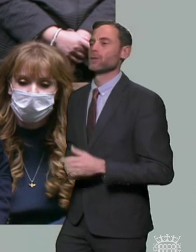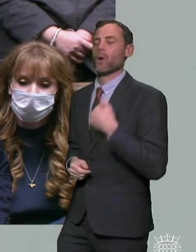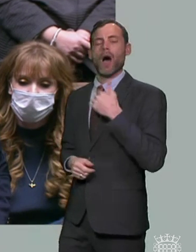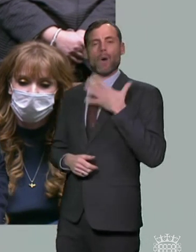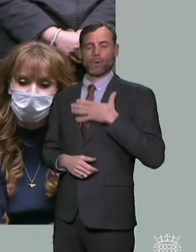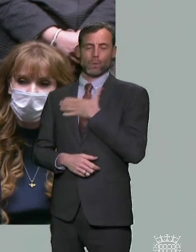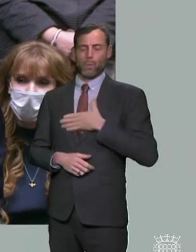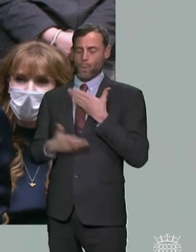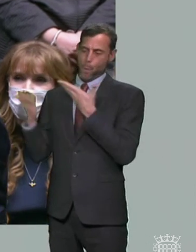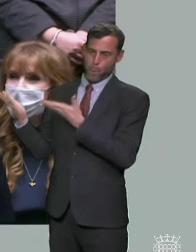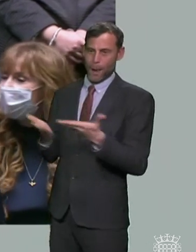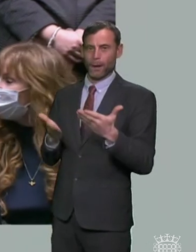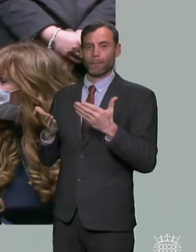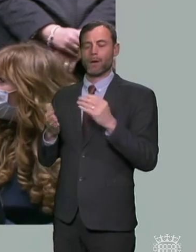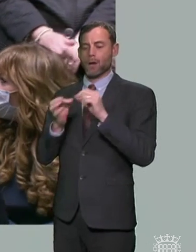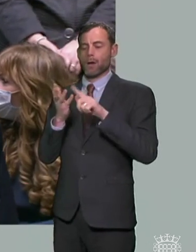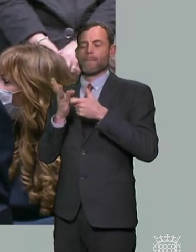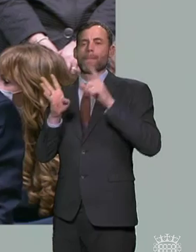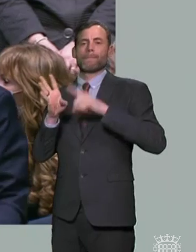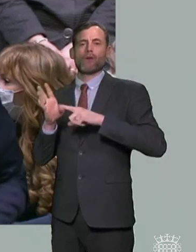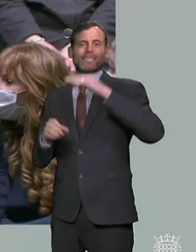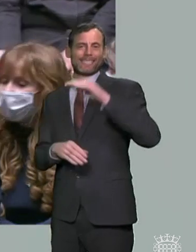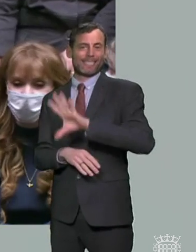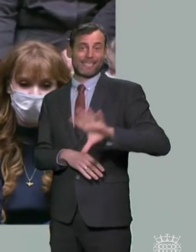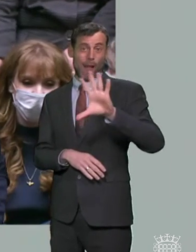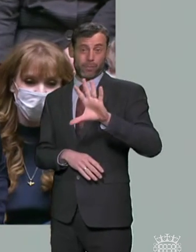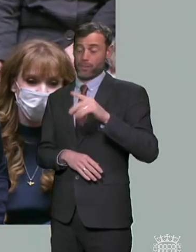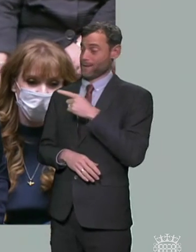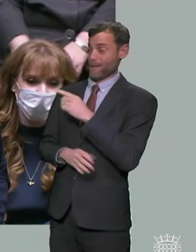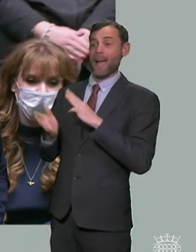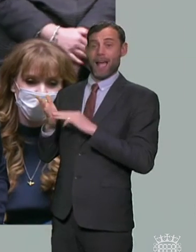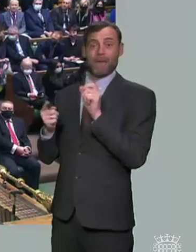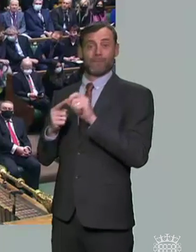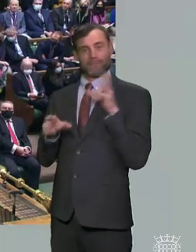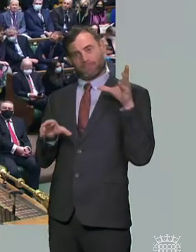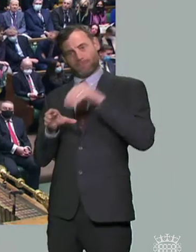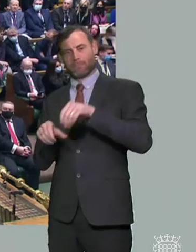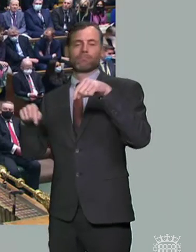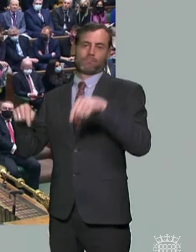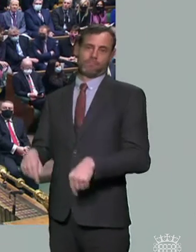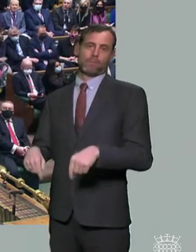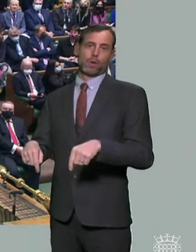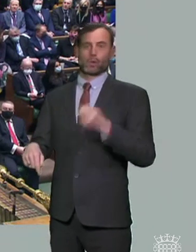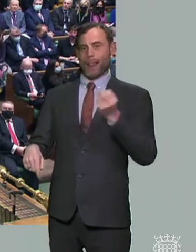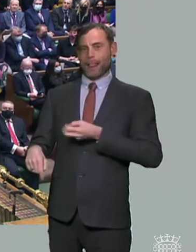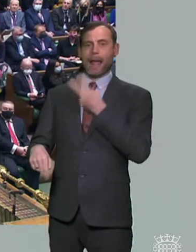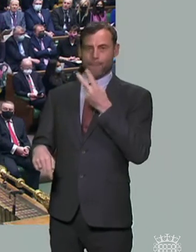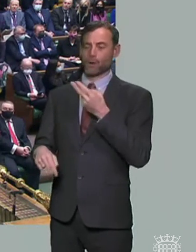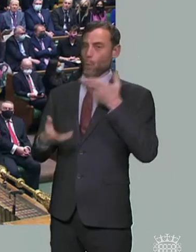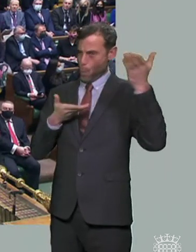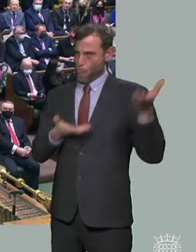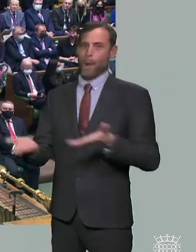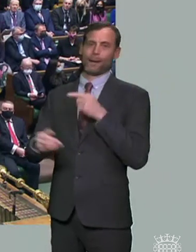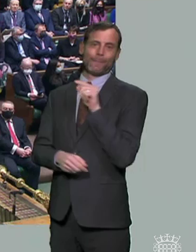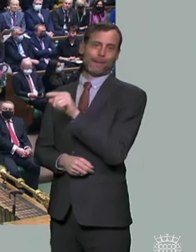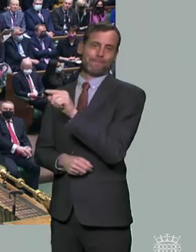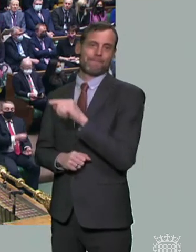Friend the Member for Bury South to his new place in the House and to the parliamentary Labour party?